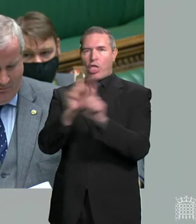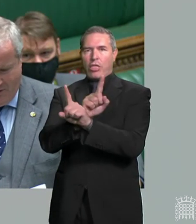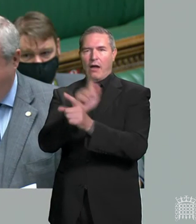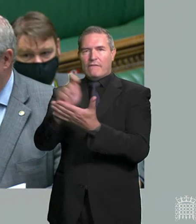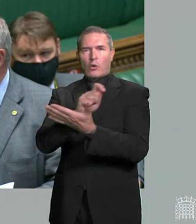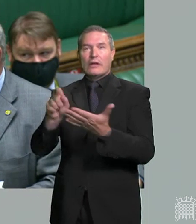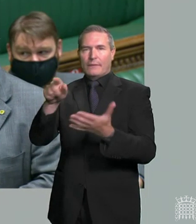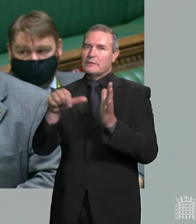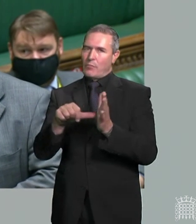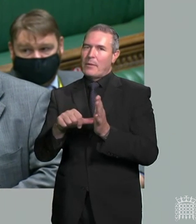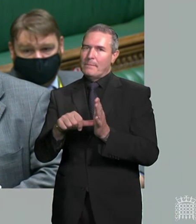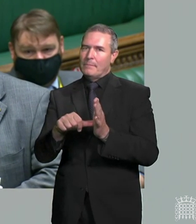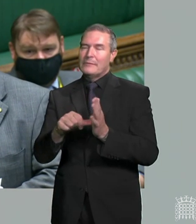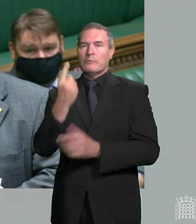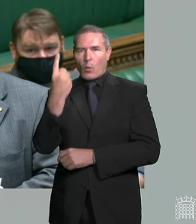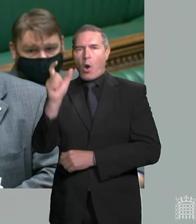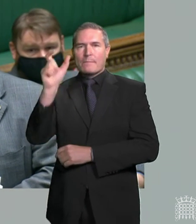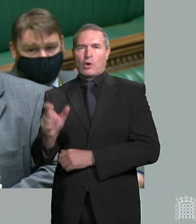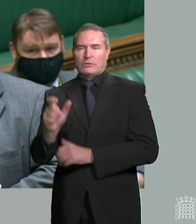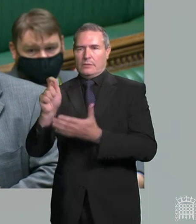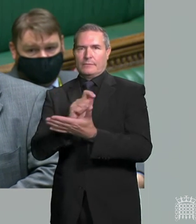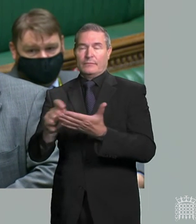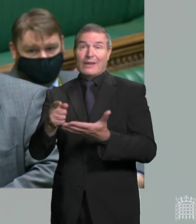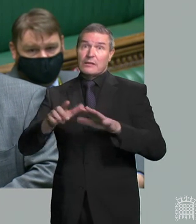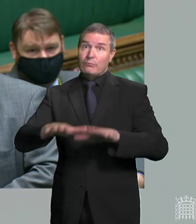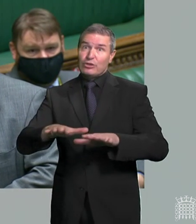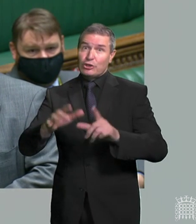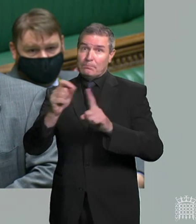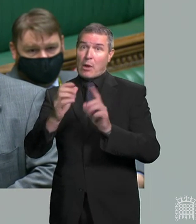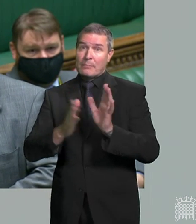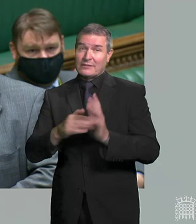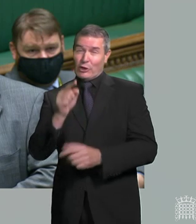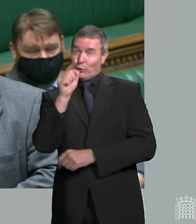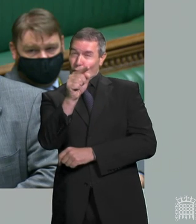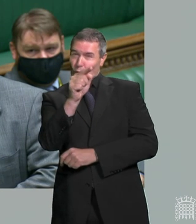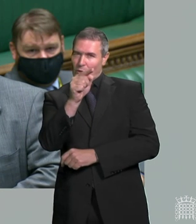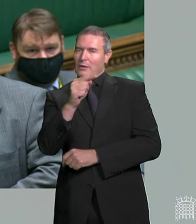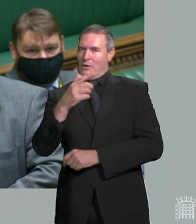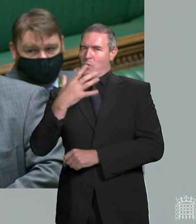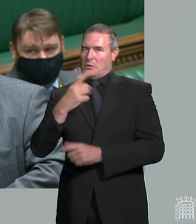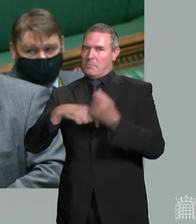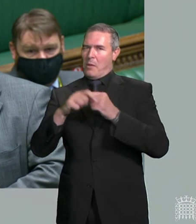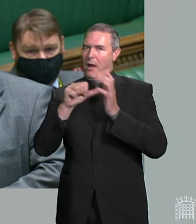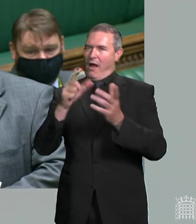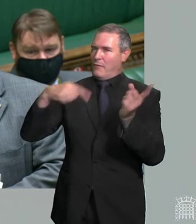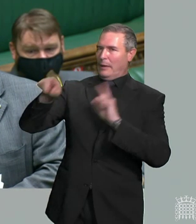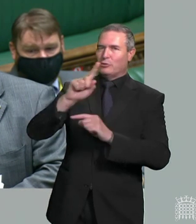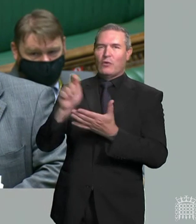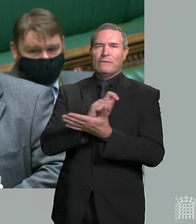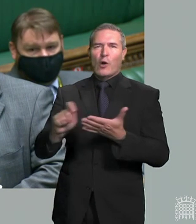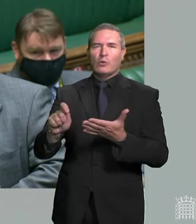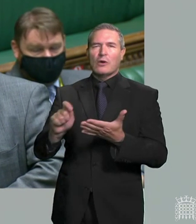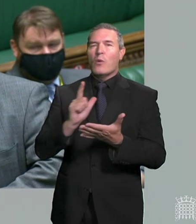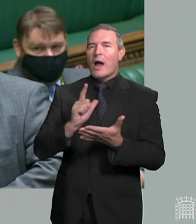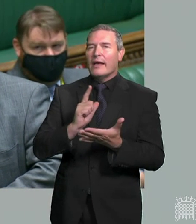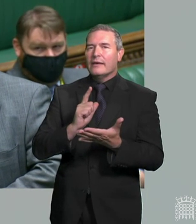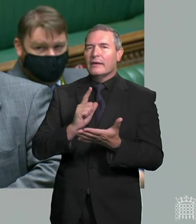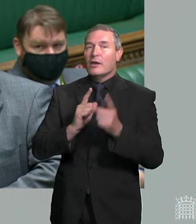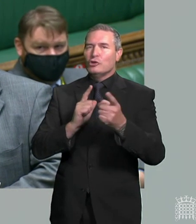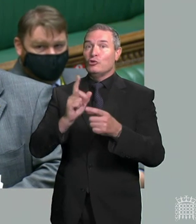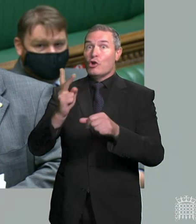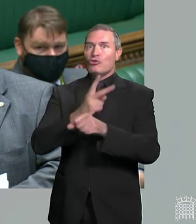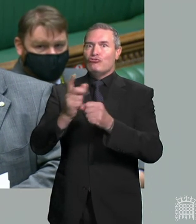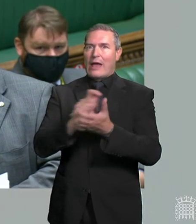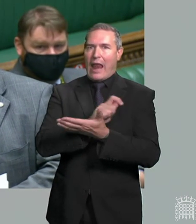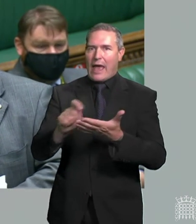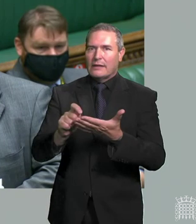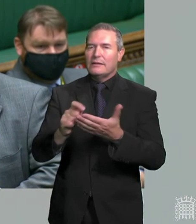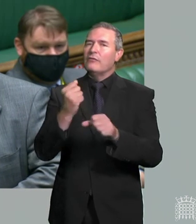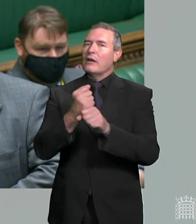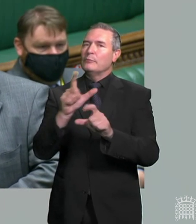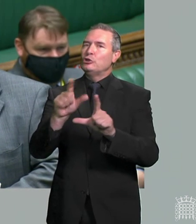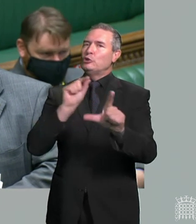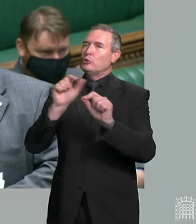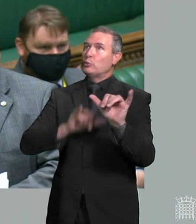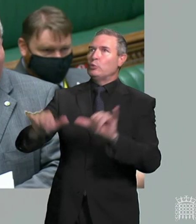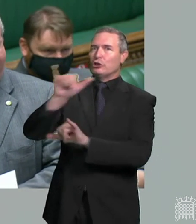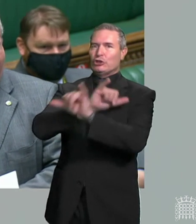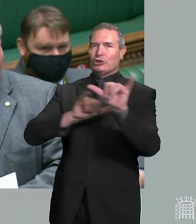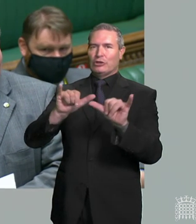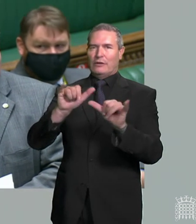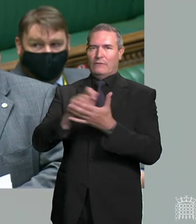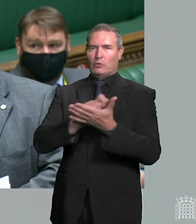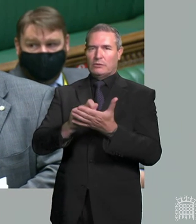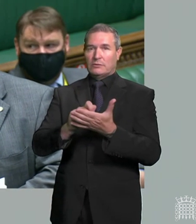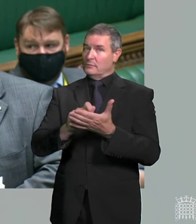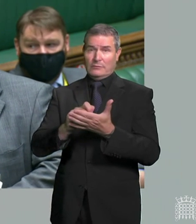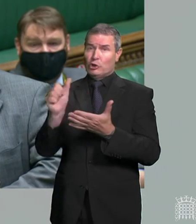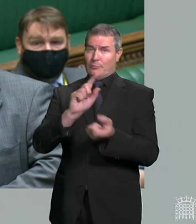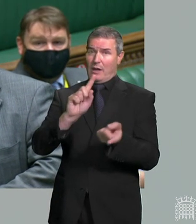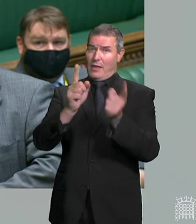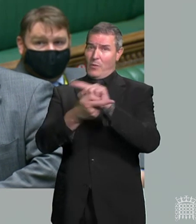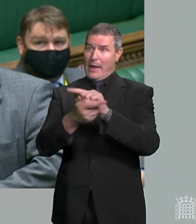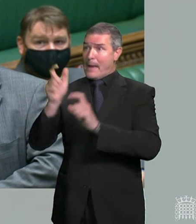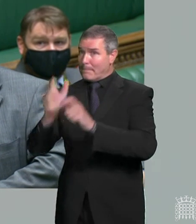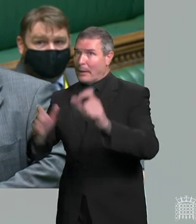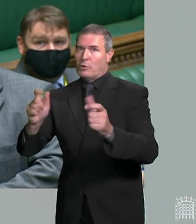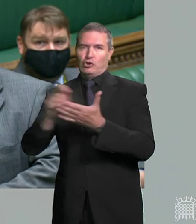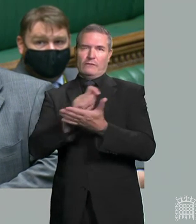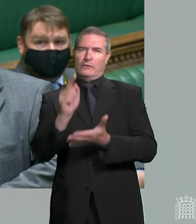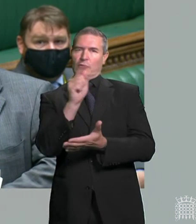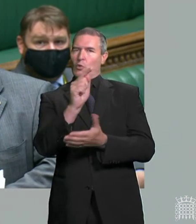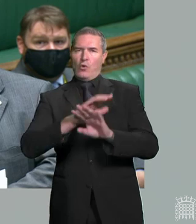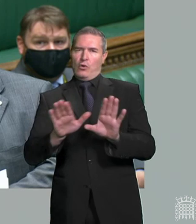This is a problem that does not exist. It is a British Prime Minister seeking to make it harder to vote because it is easier for the Government to get re-elected if they can choose the voters rather than letting the voters choose their Government.